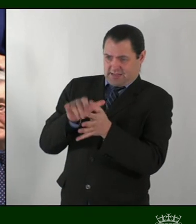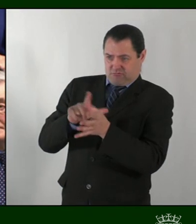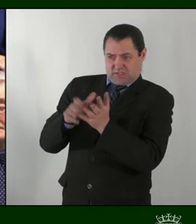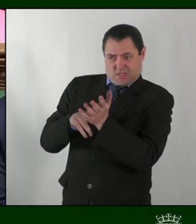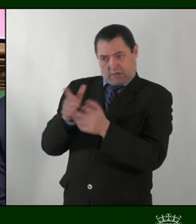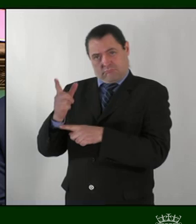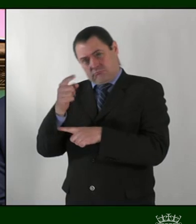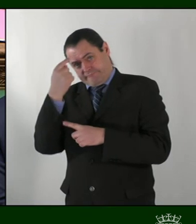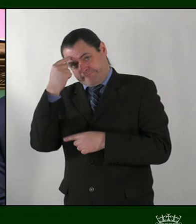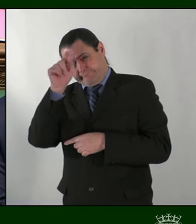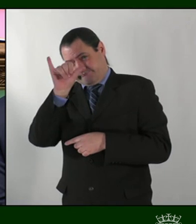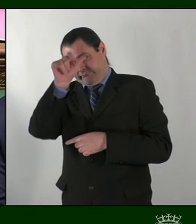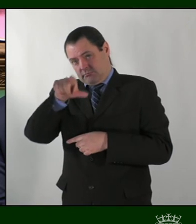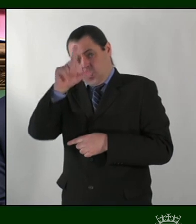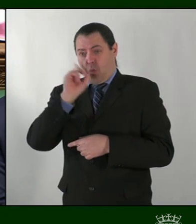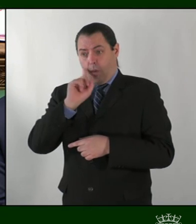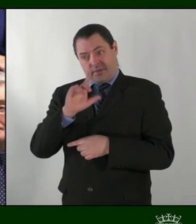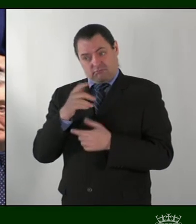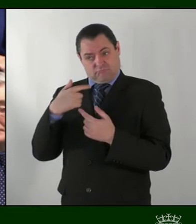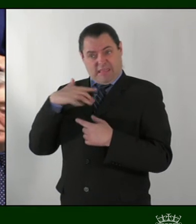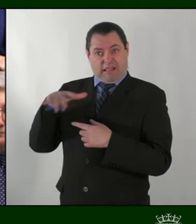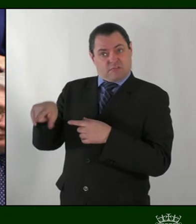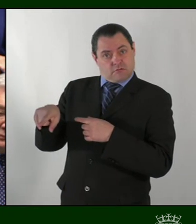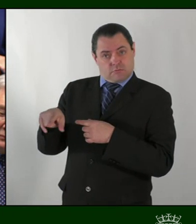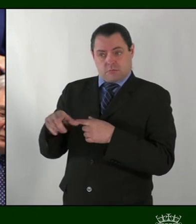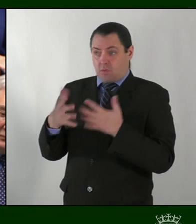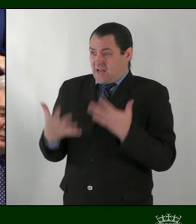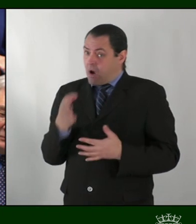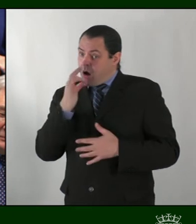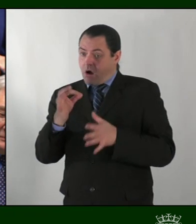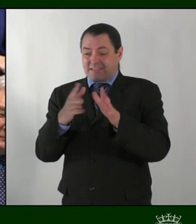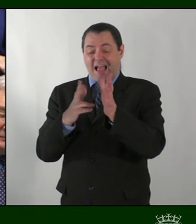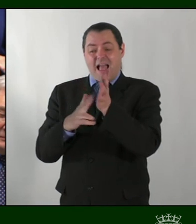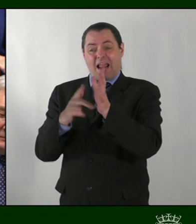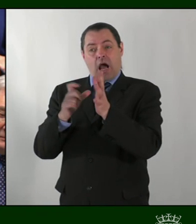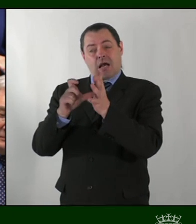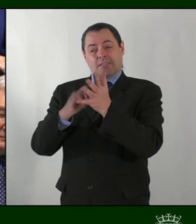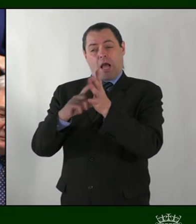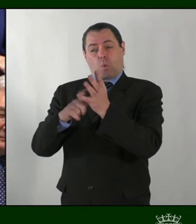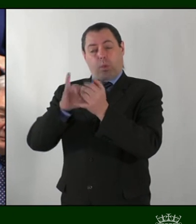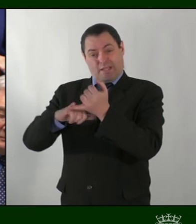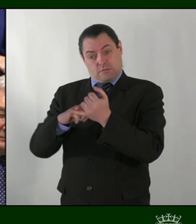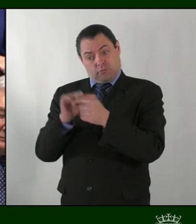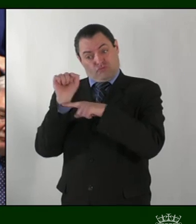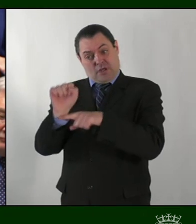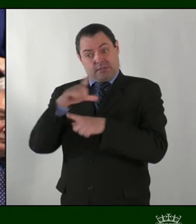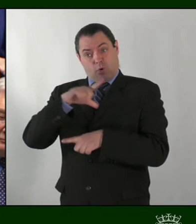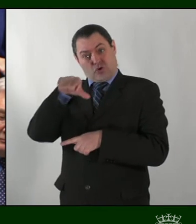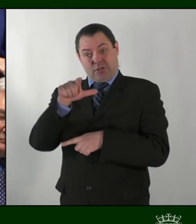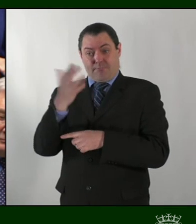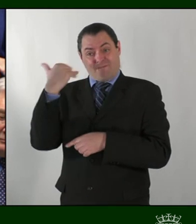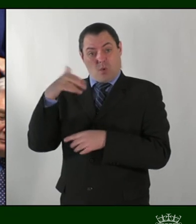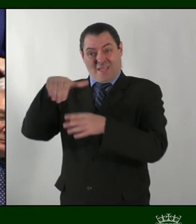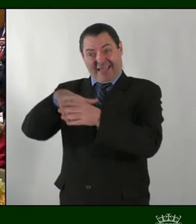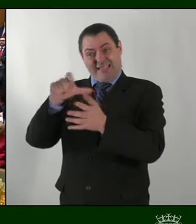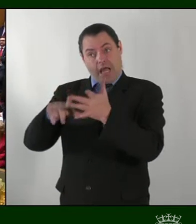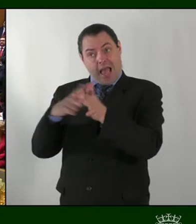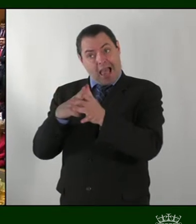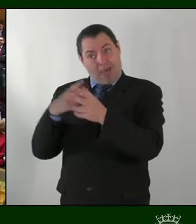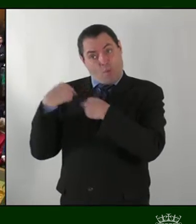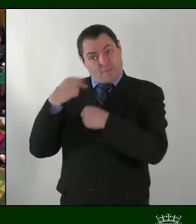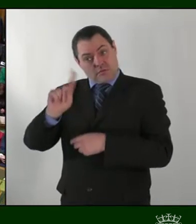I now ask the Prime Minister straight: is Anne Sacoolas being shielded from justice because she is a former CIA officer?